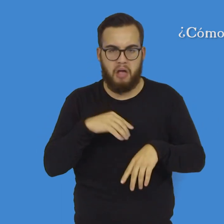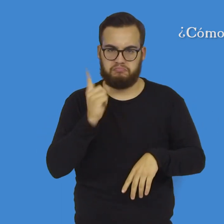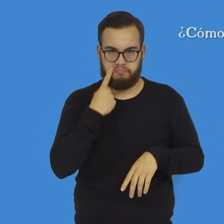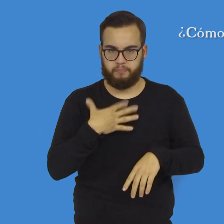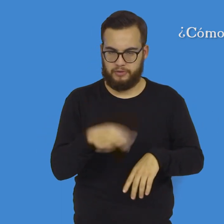descubrir